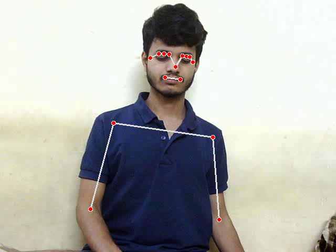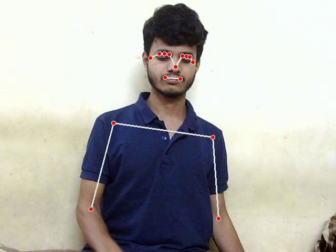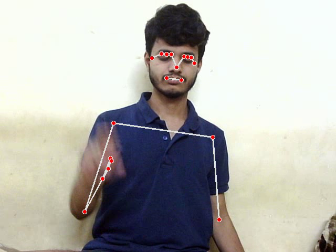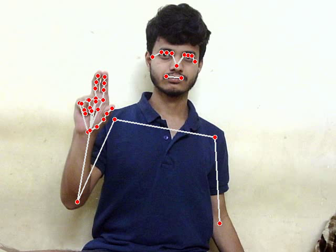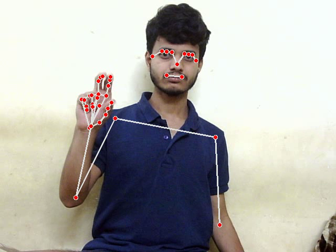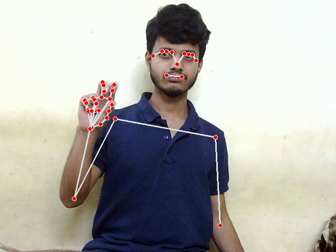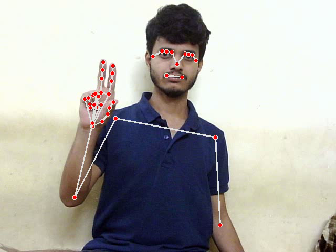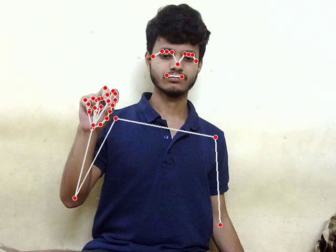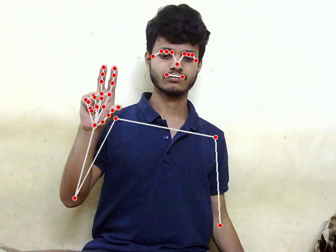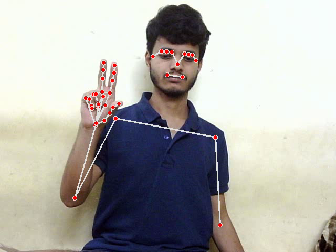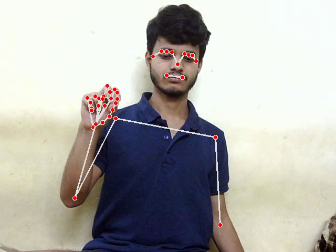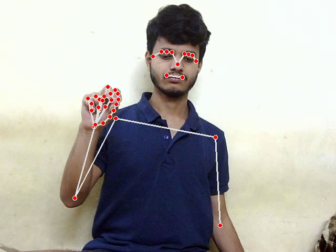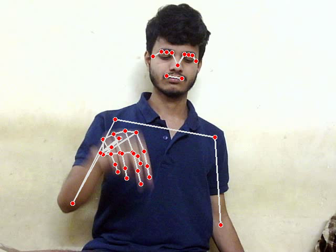no